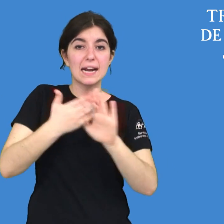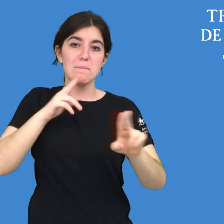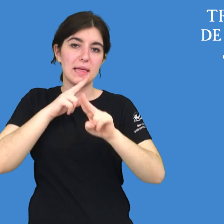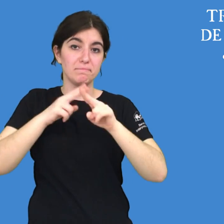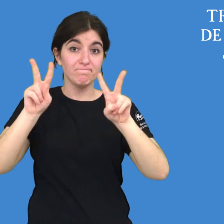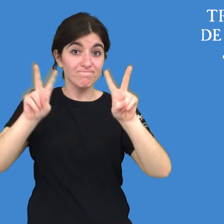nombre